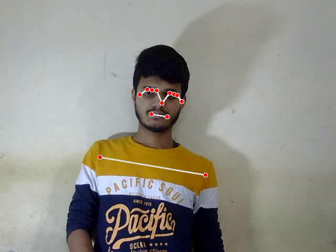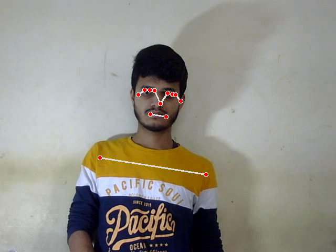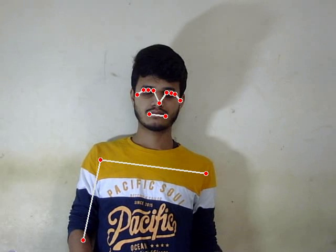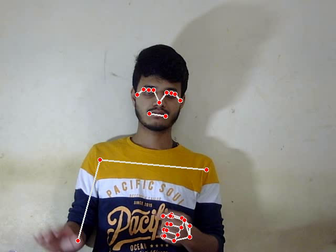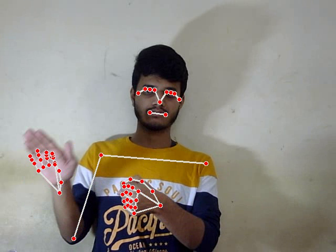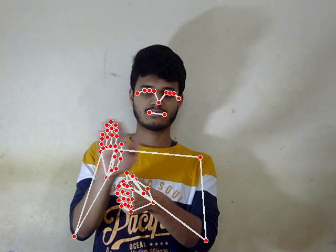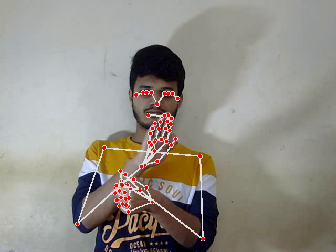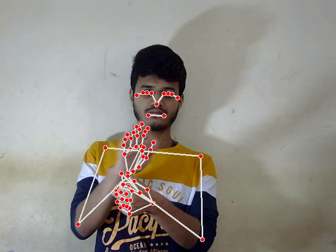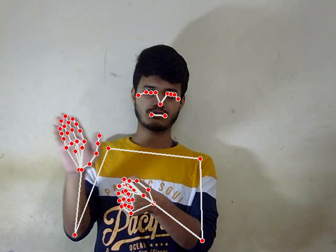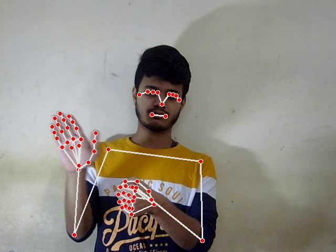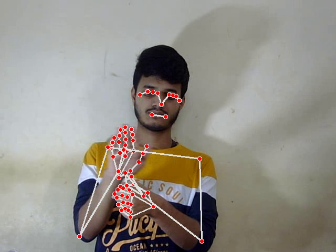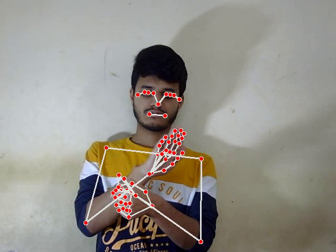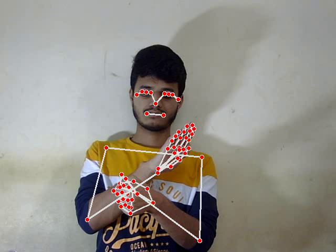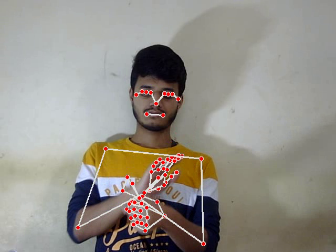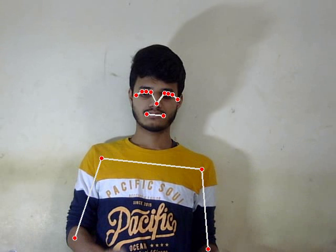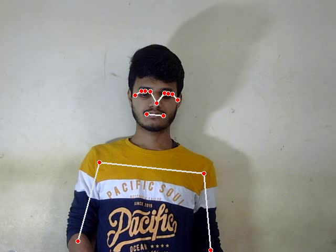busy